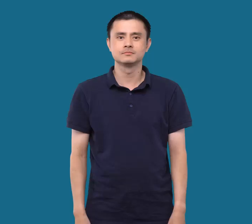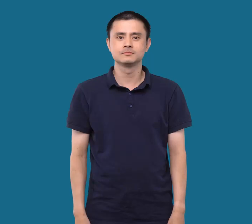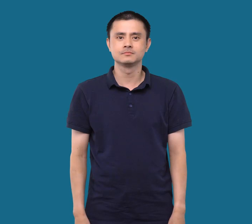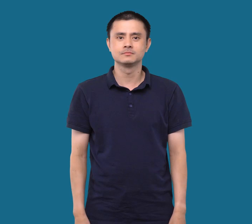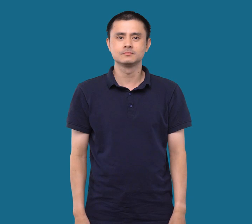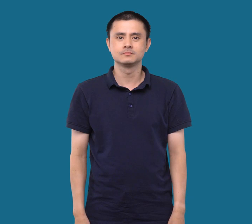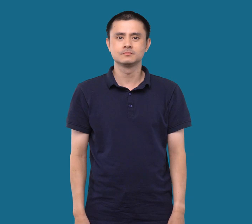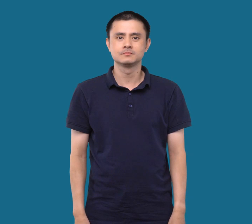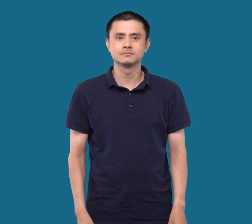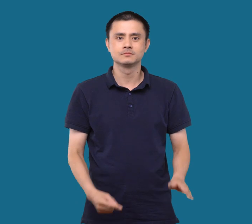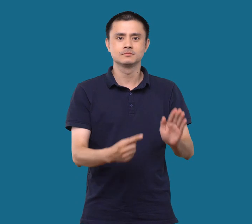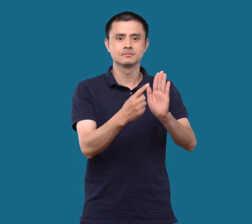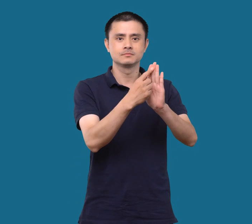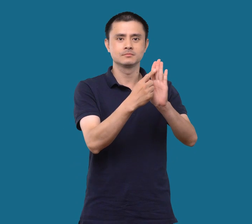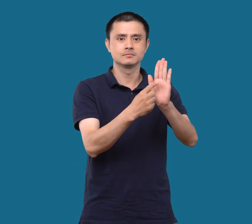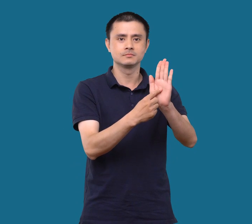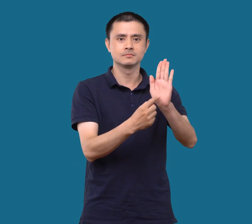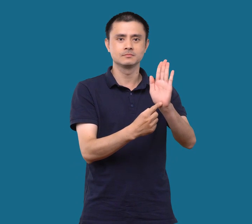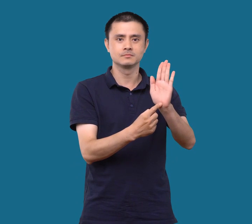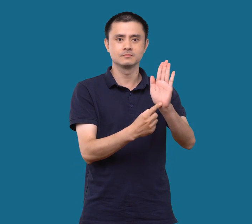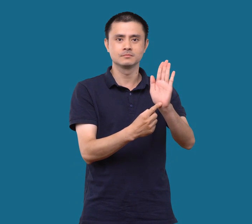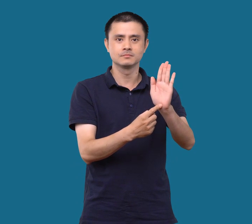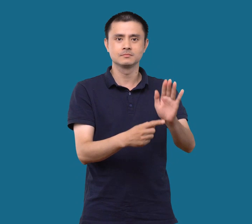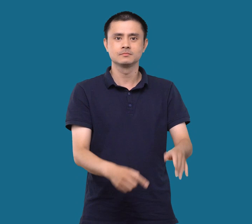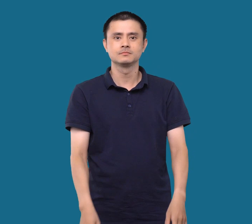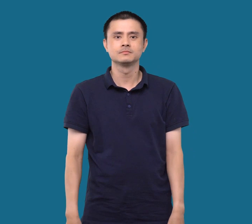mục lục